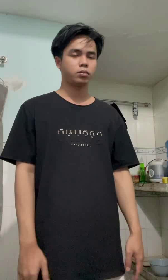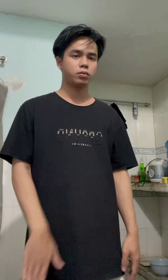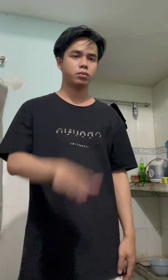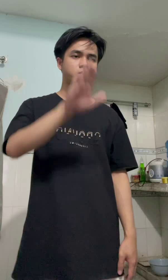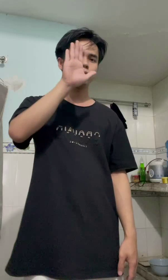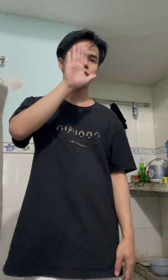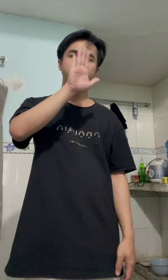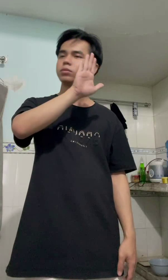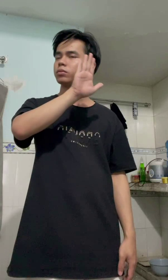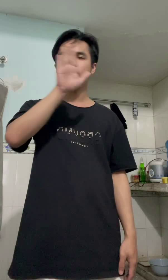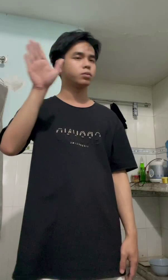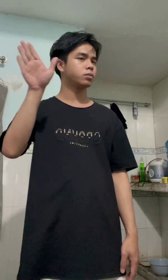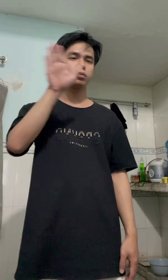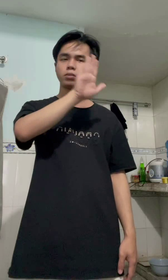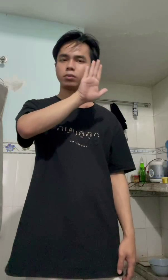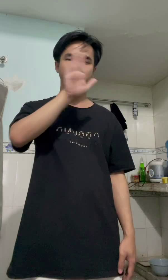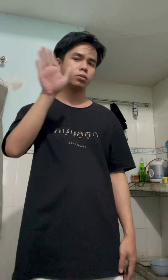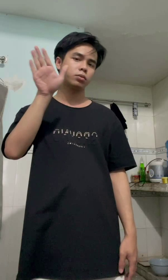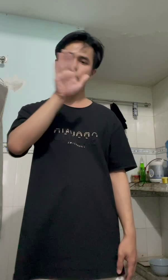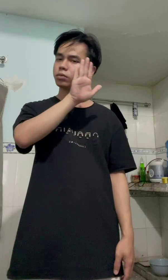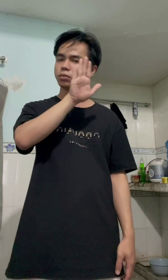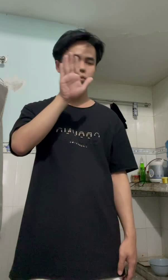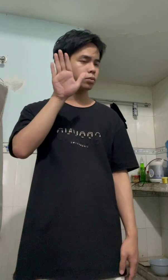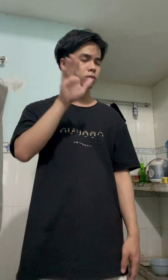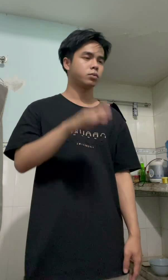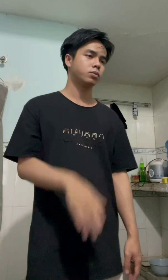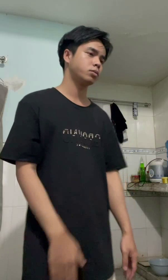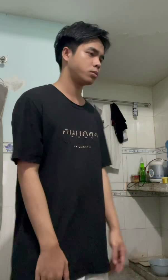khong dong y